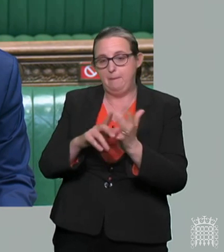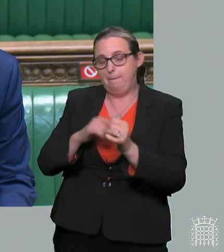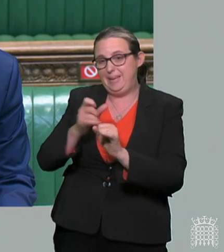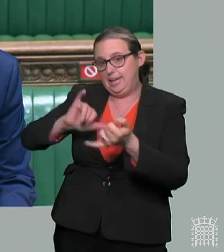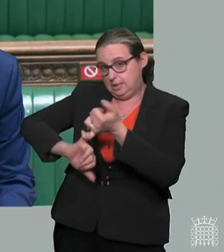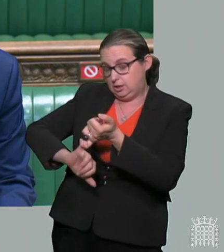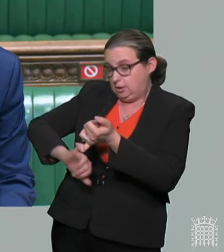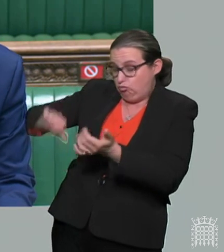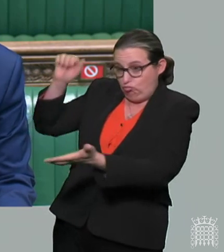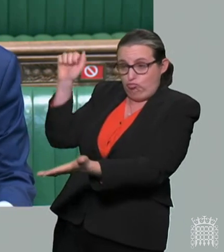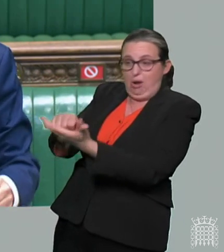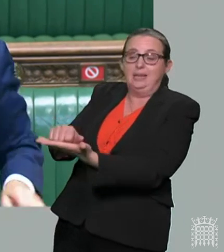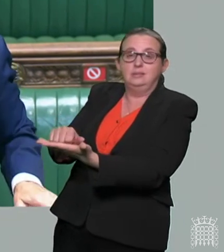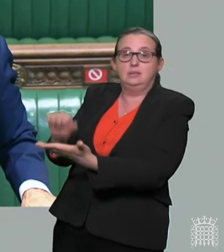“is completely right.